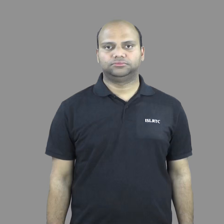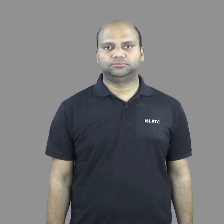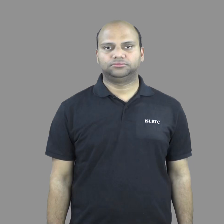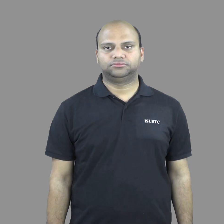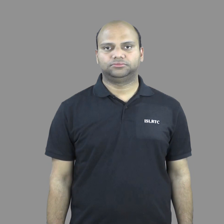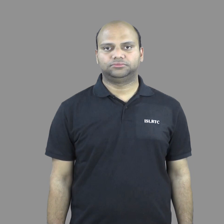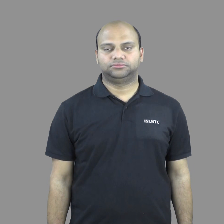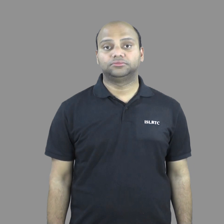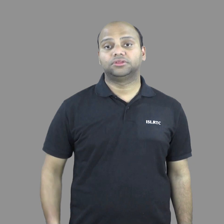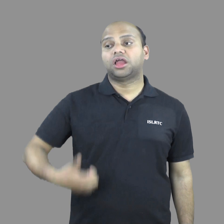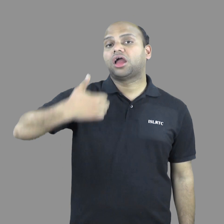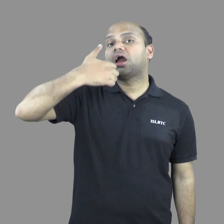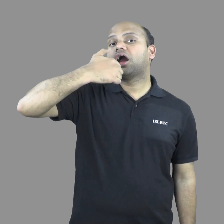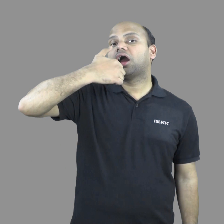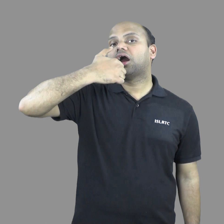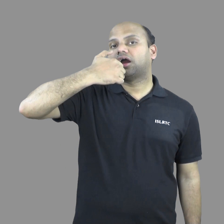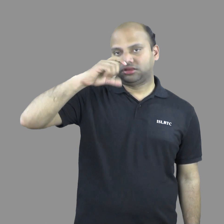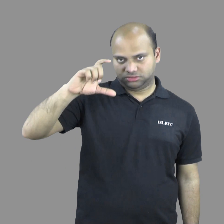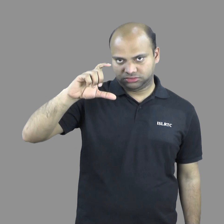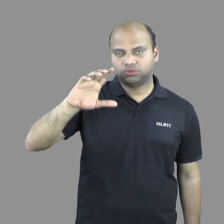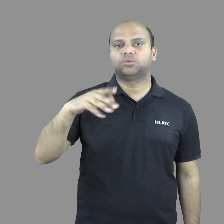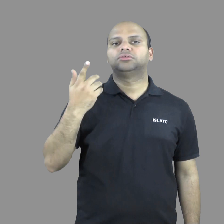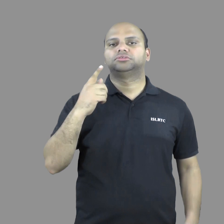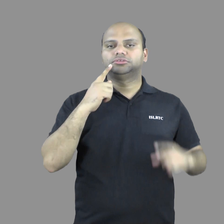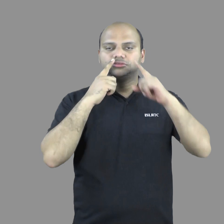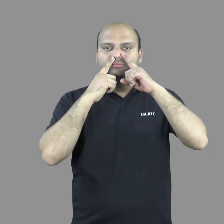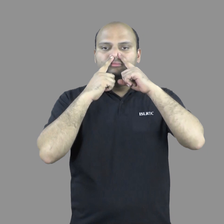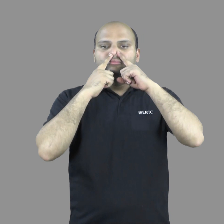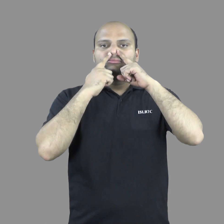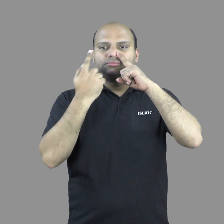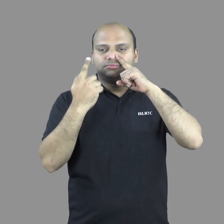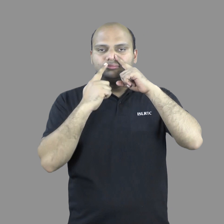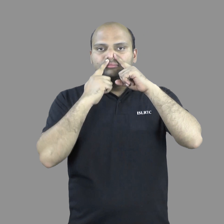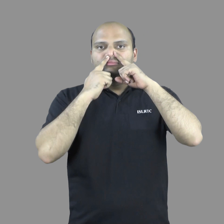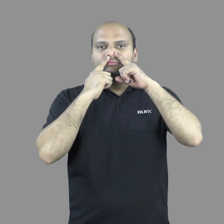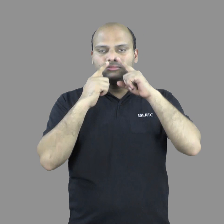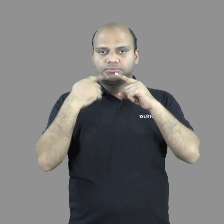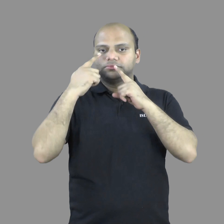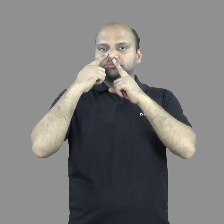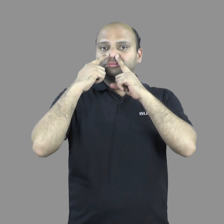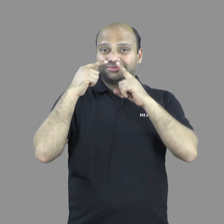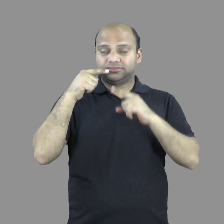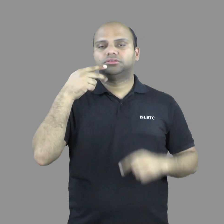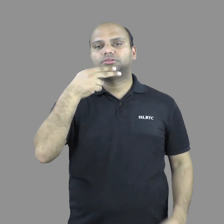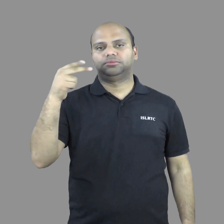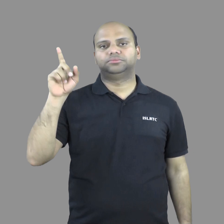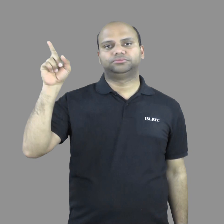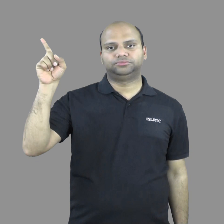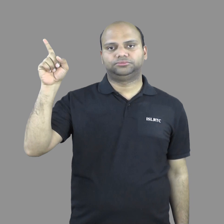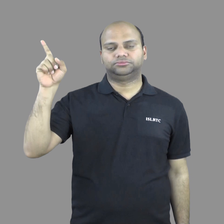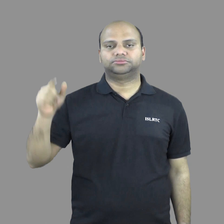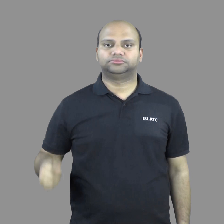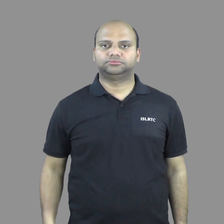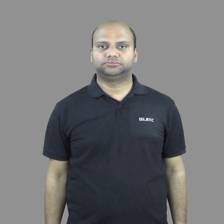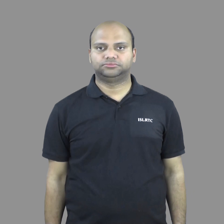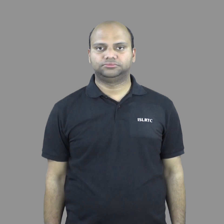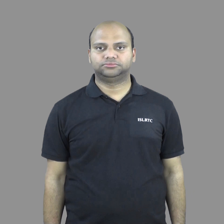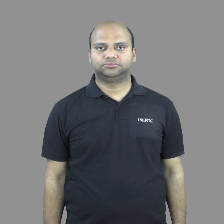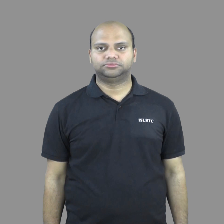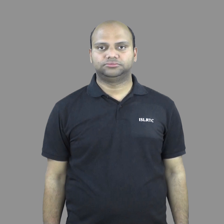Inhaler